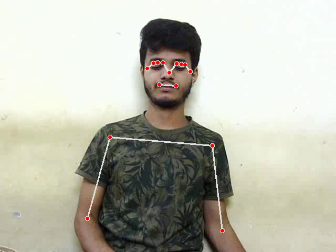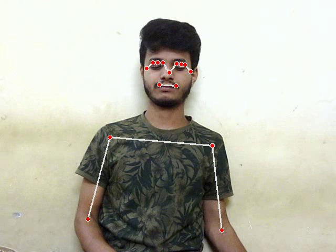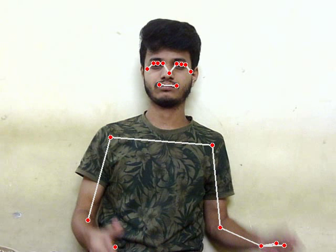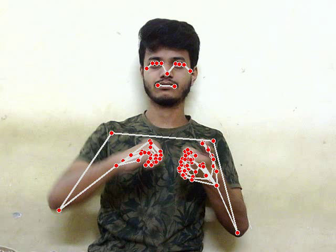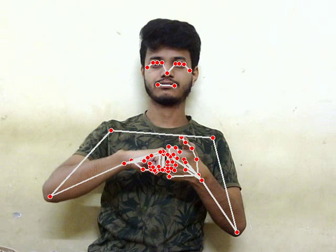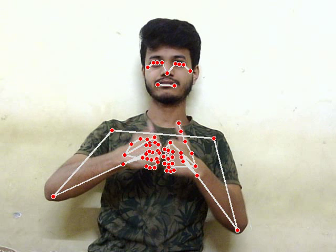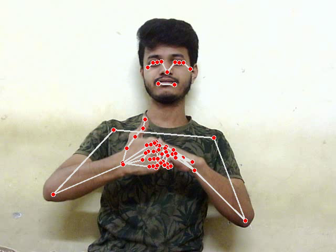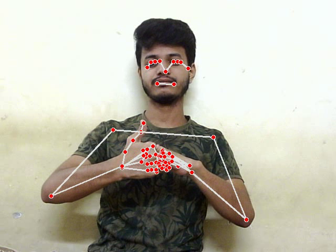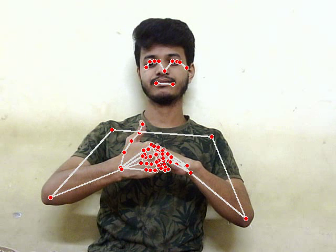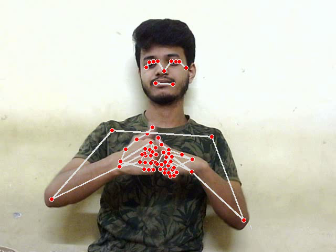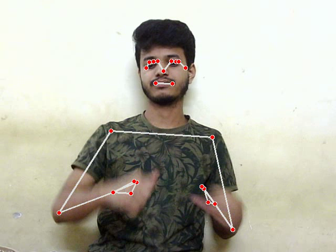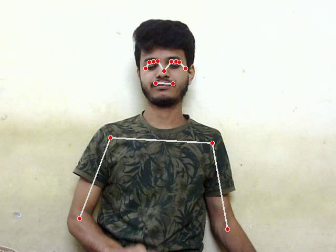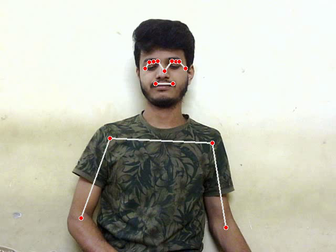how